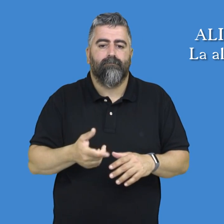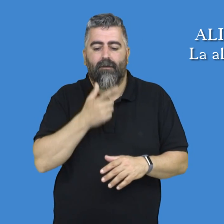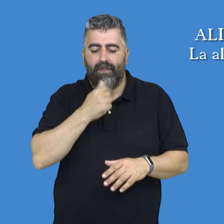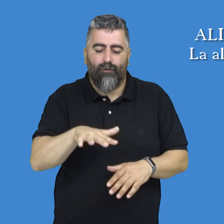fácil